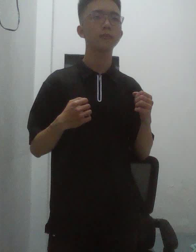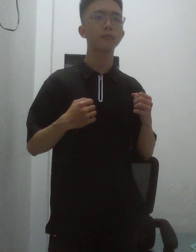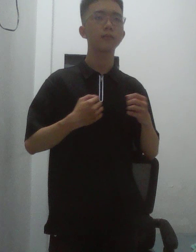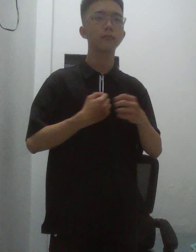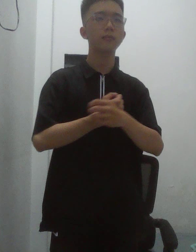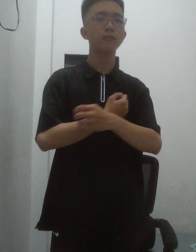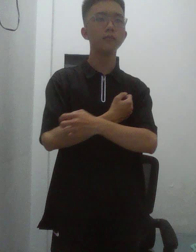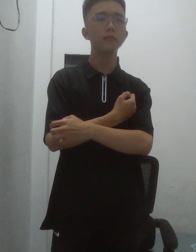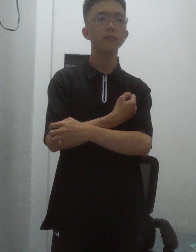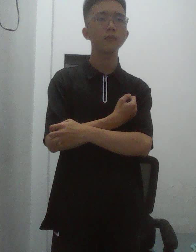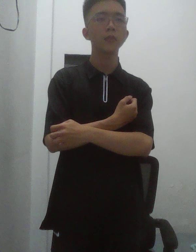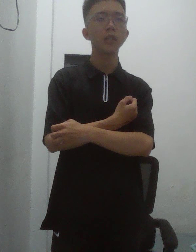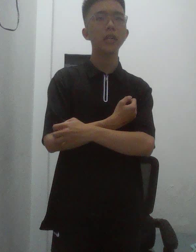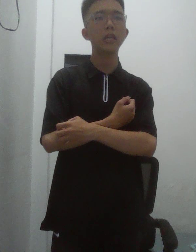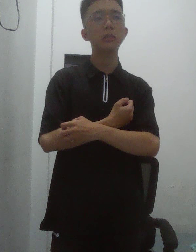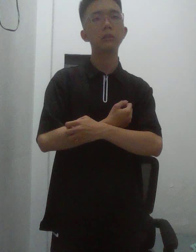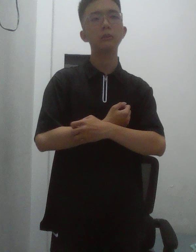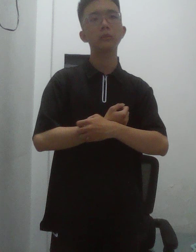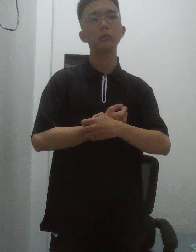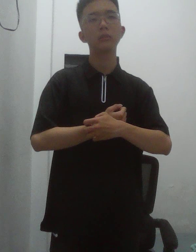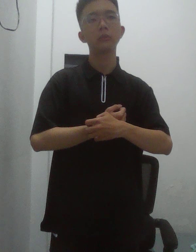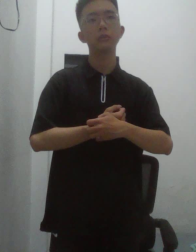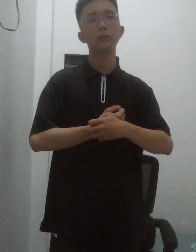ngheo